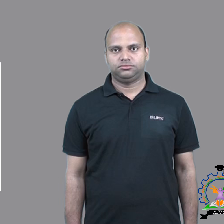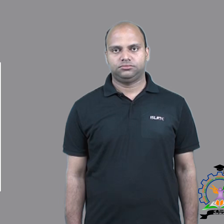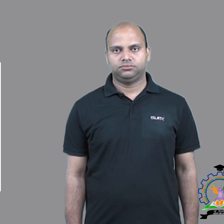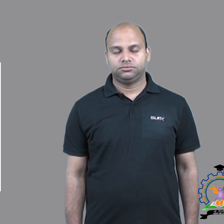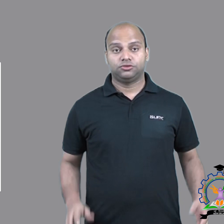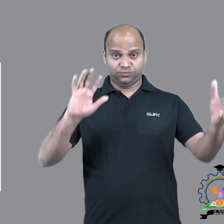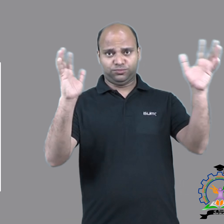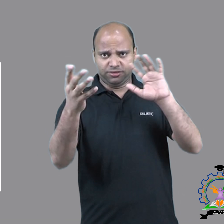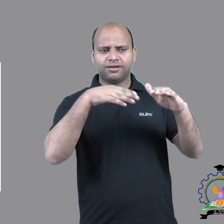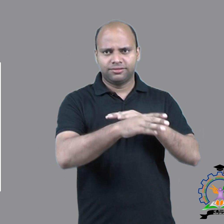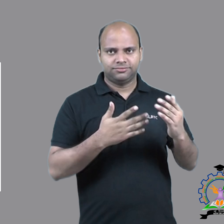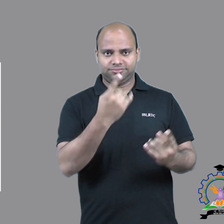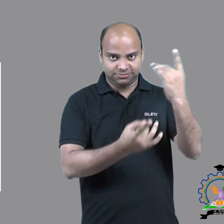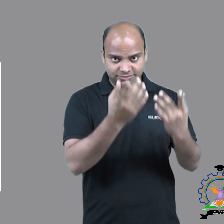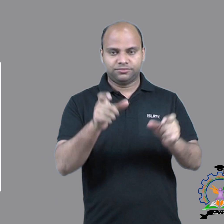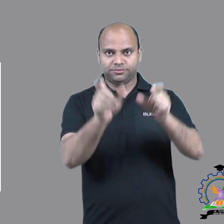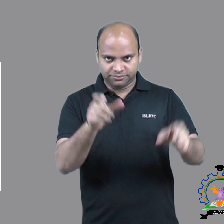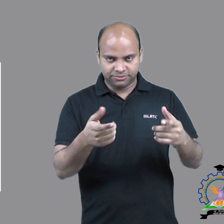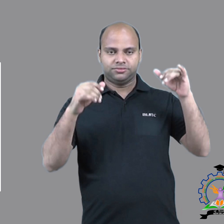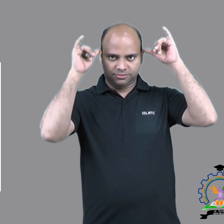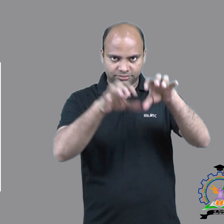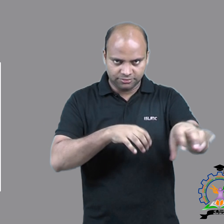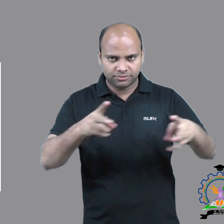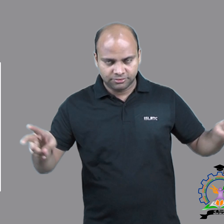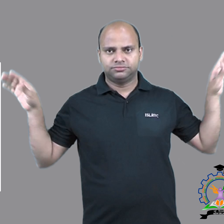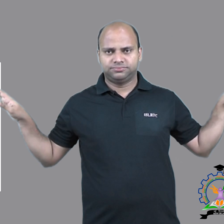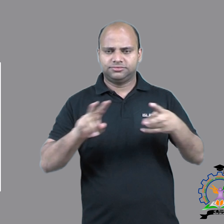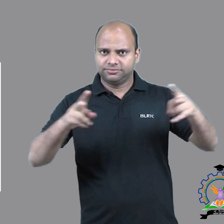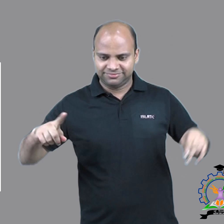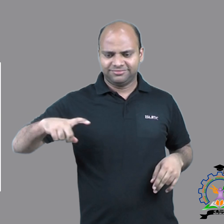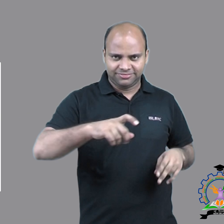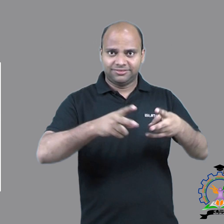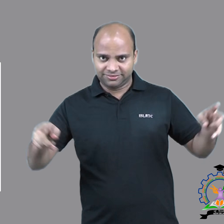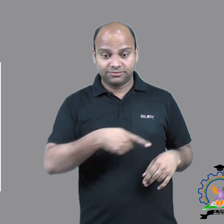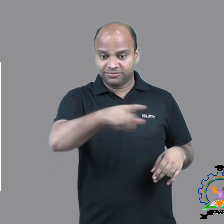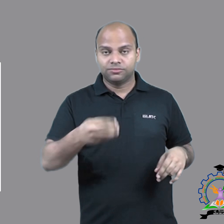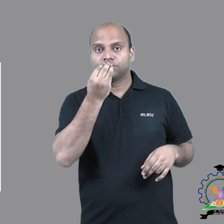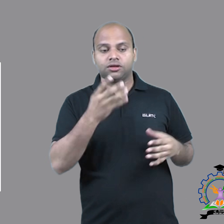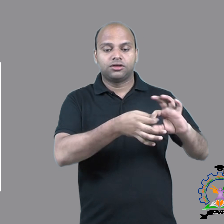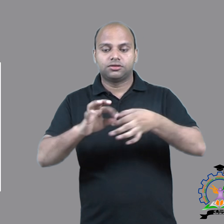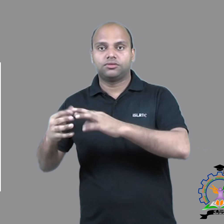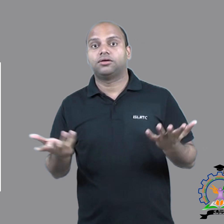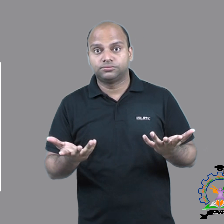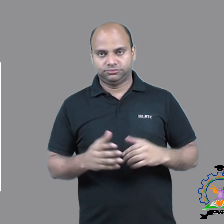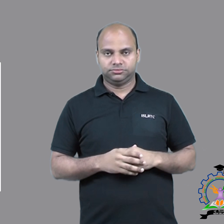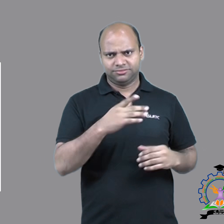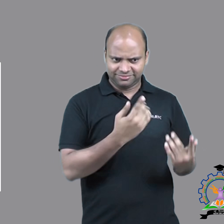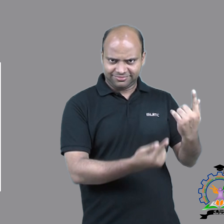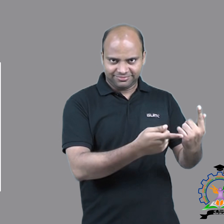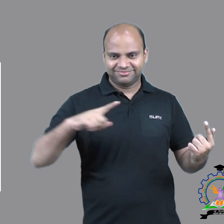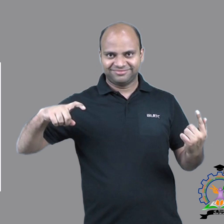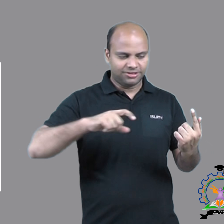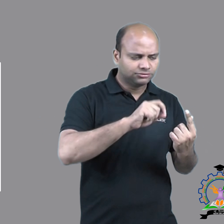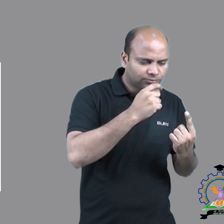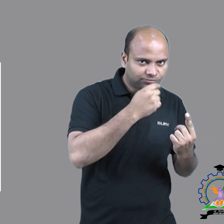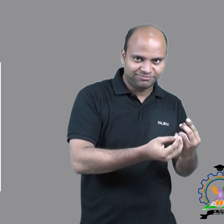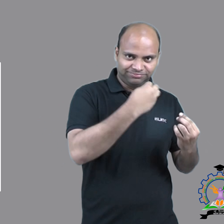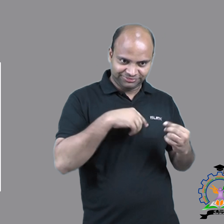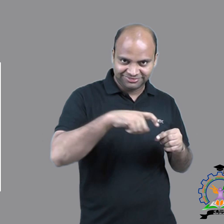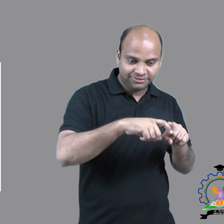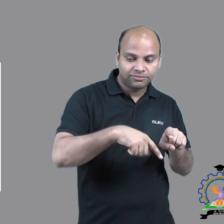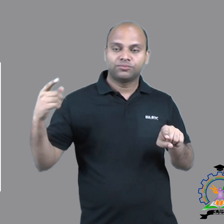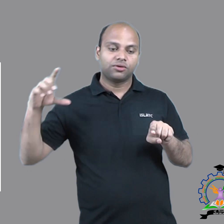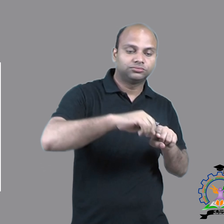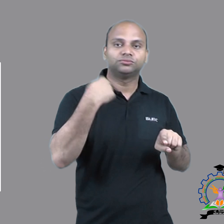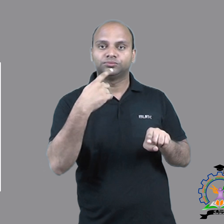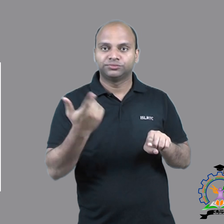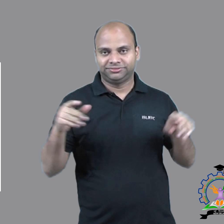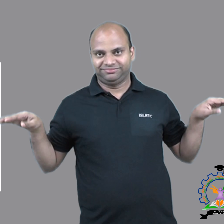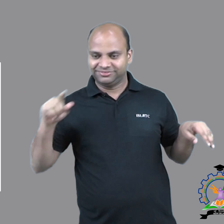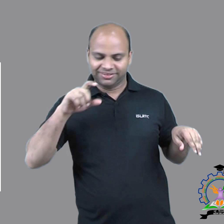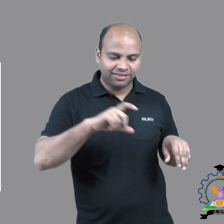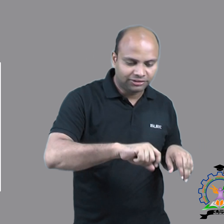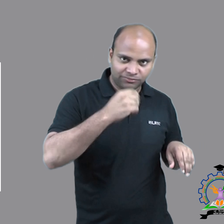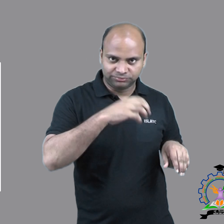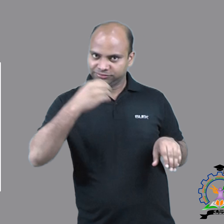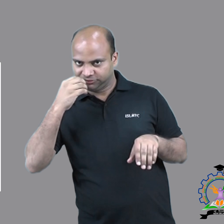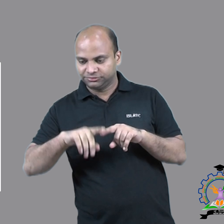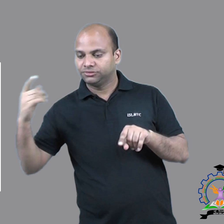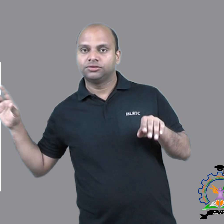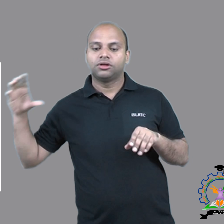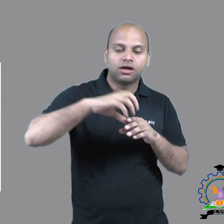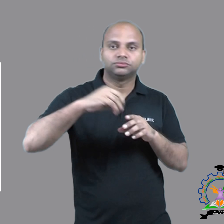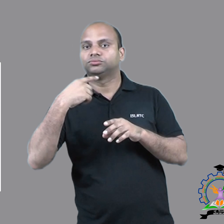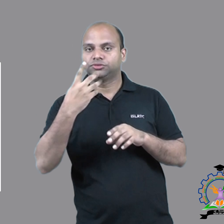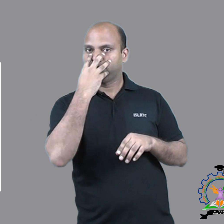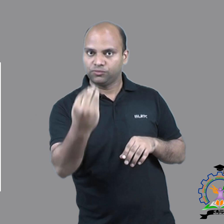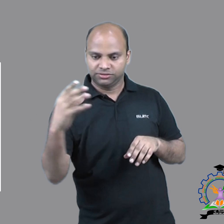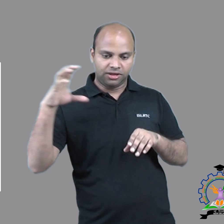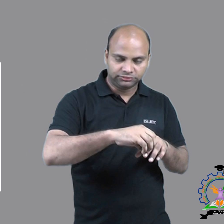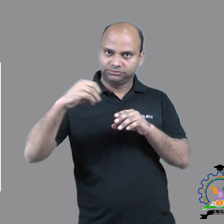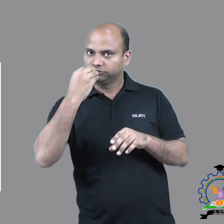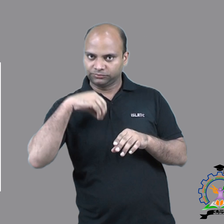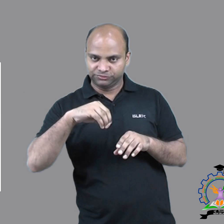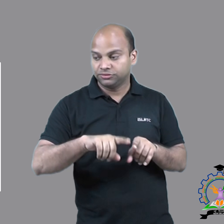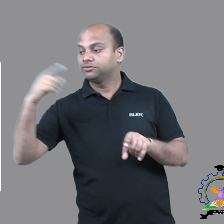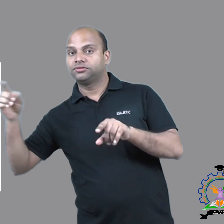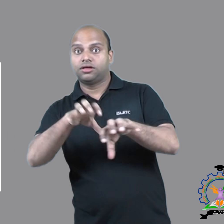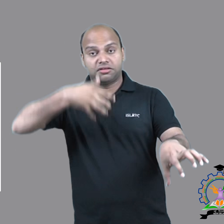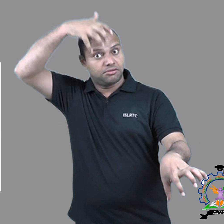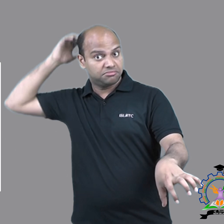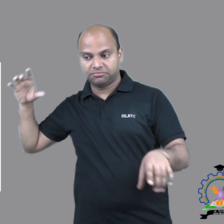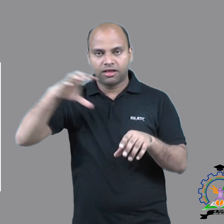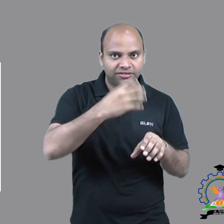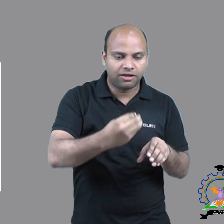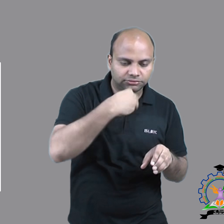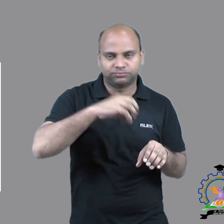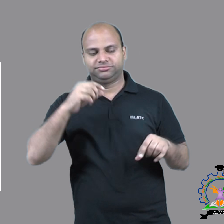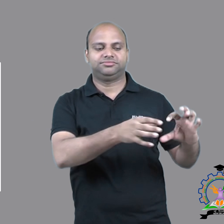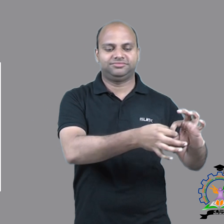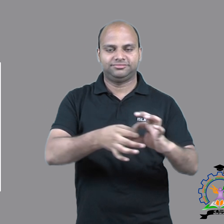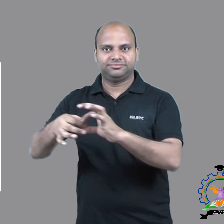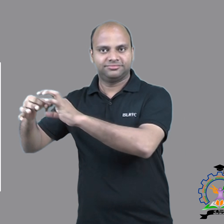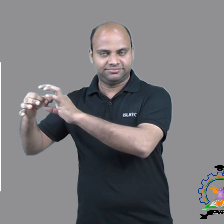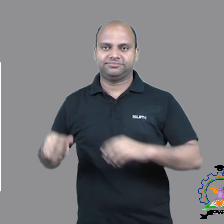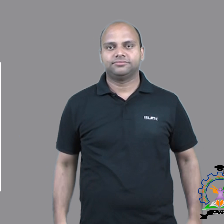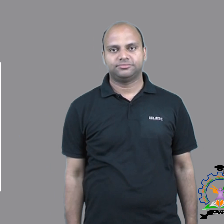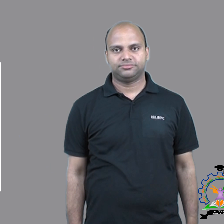Food Chain